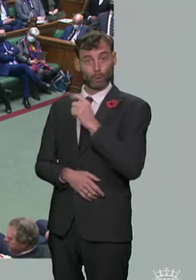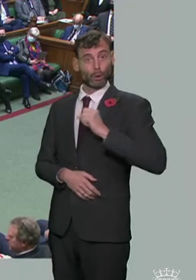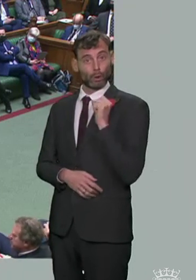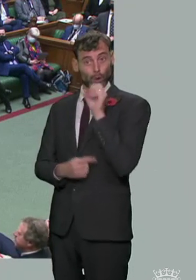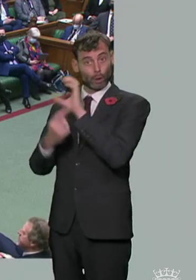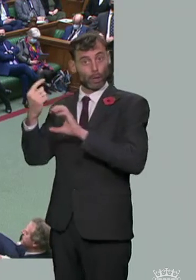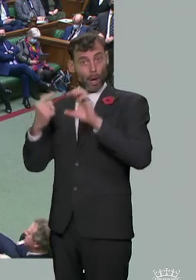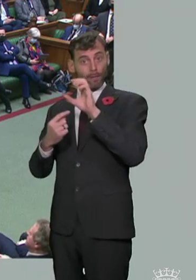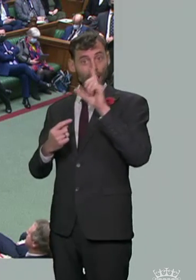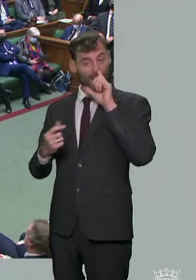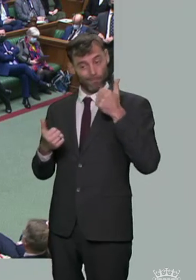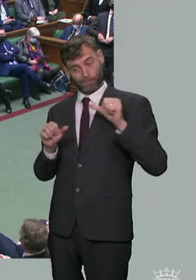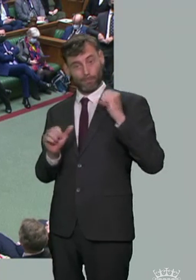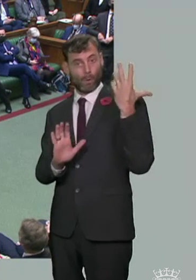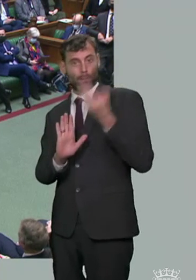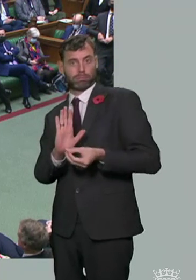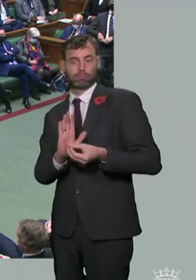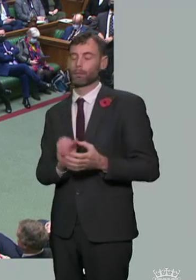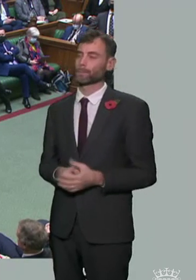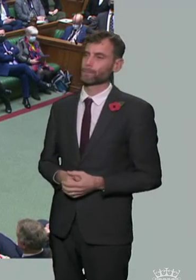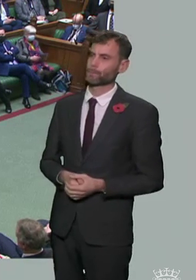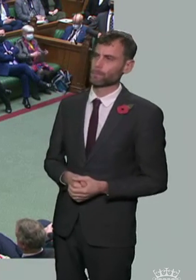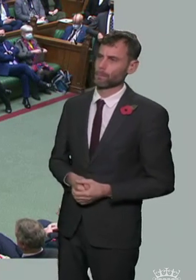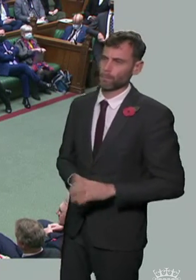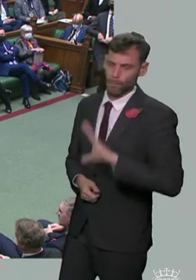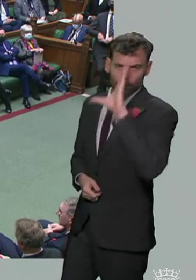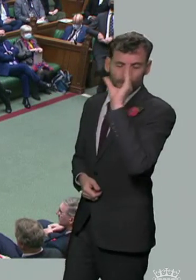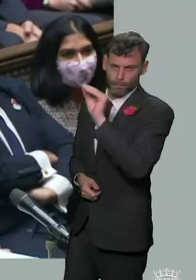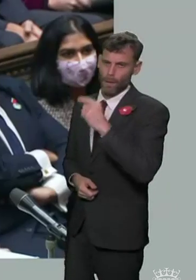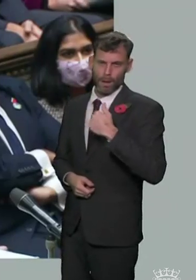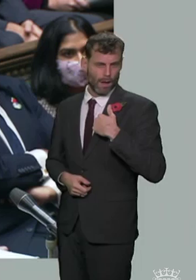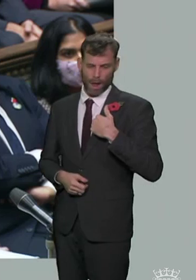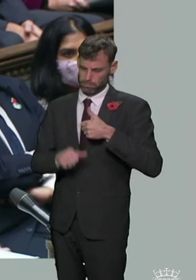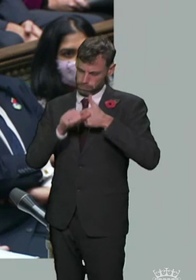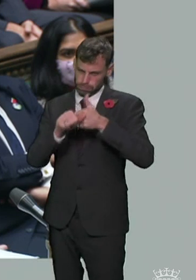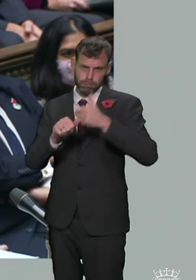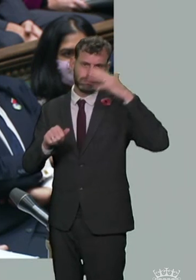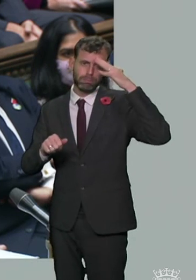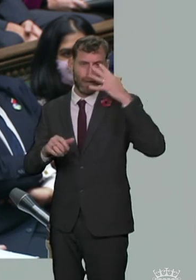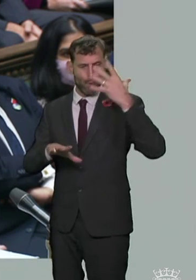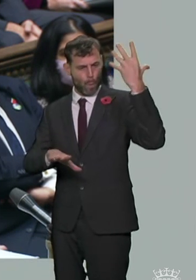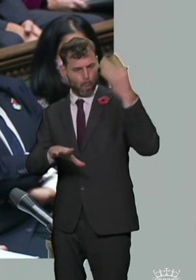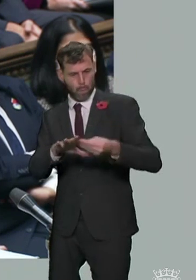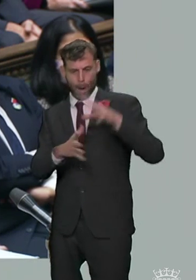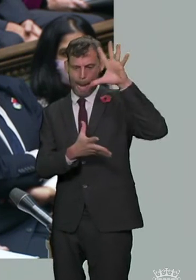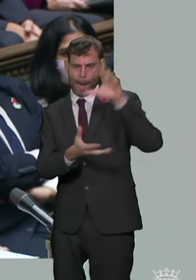I am a massive enthusiast for carbon capture and storage around the whole UK.